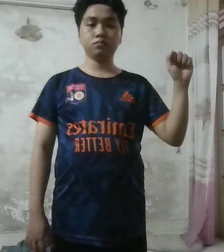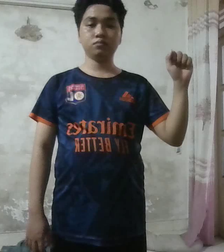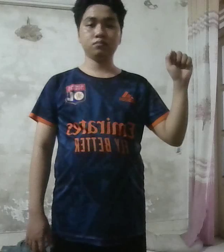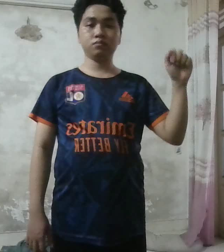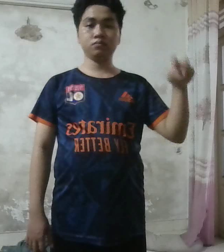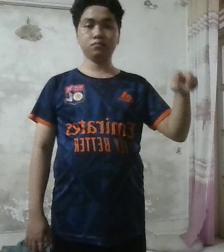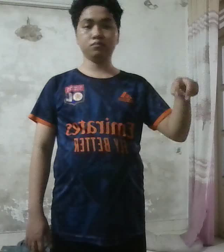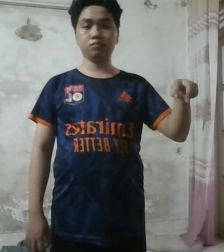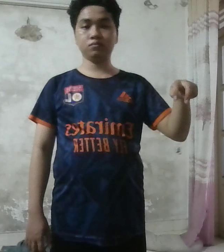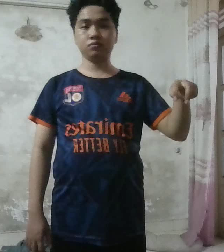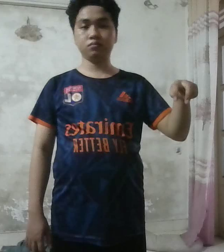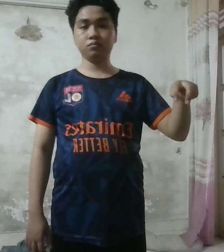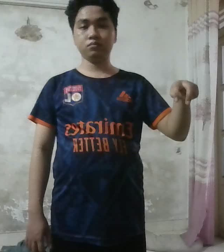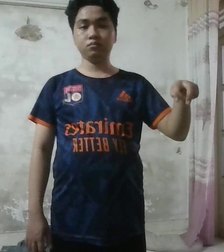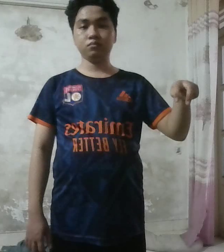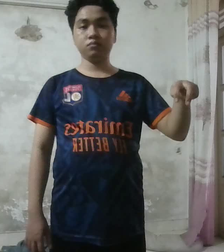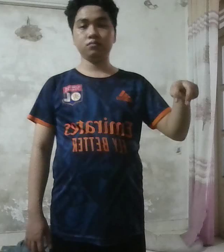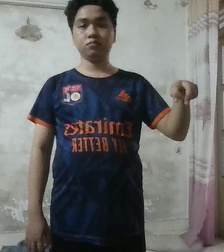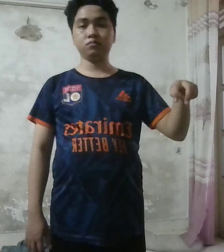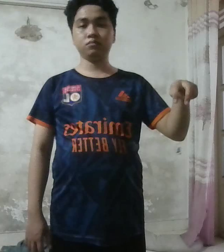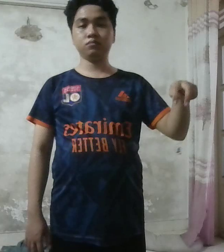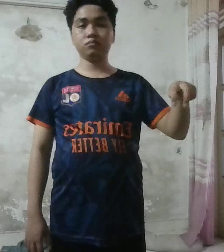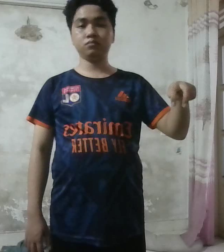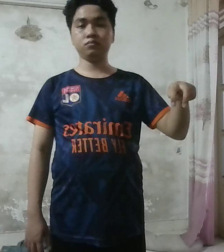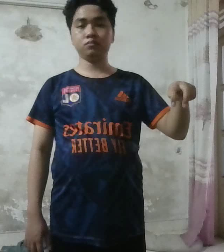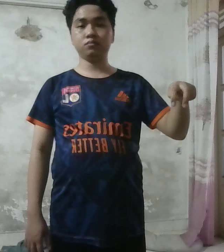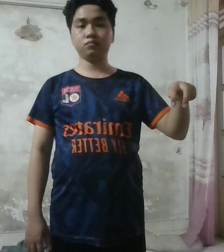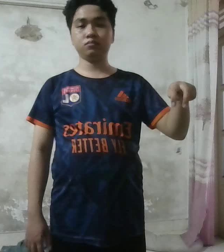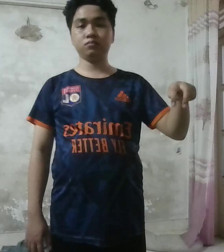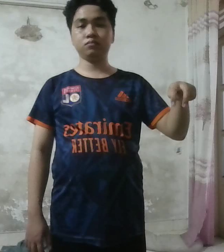â